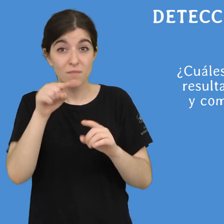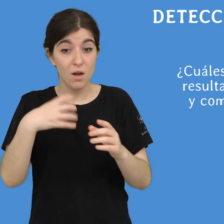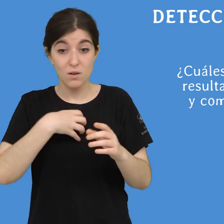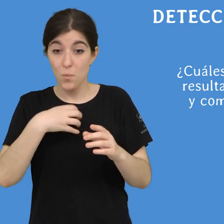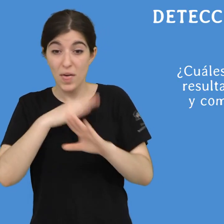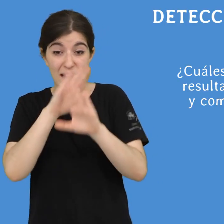poder